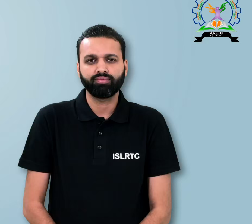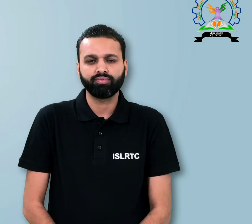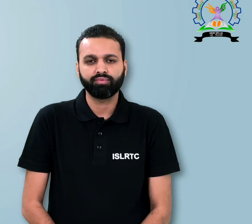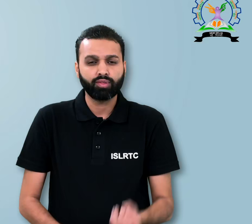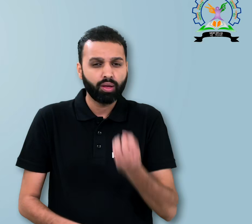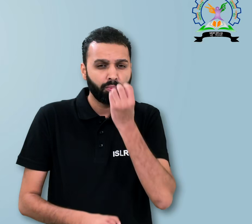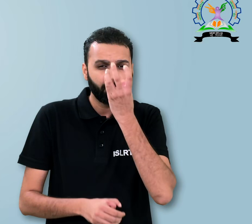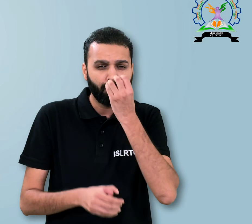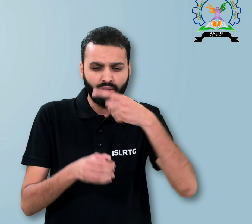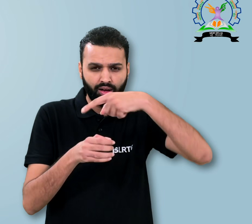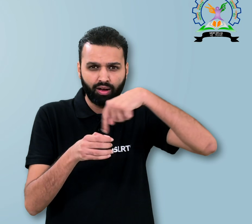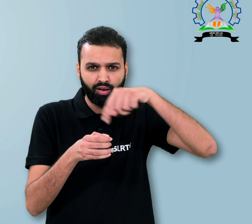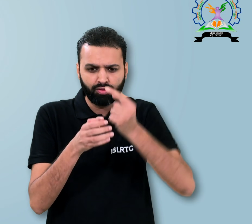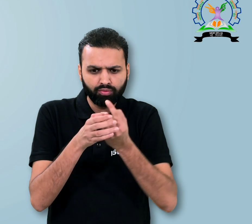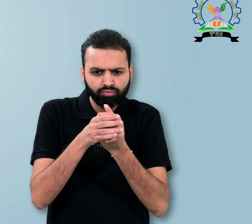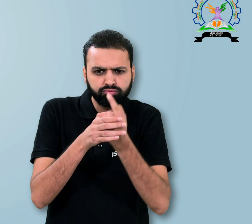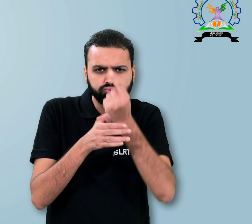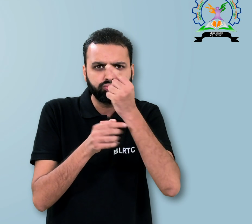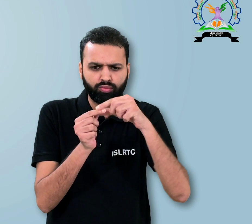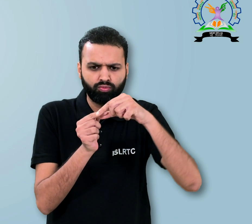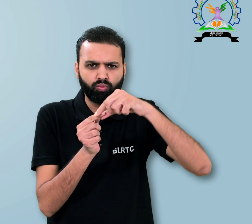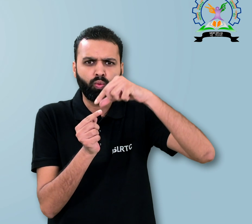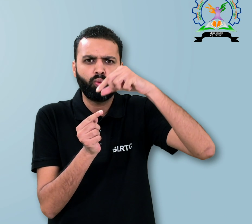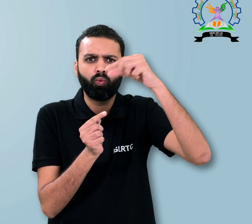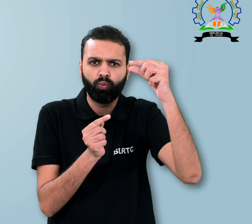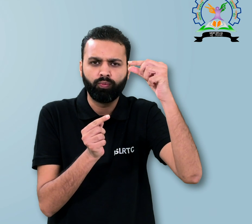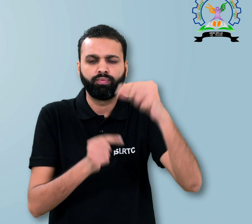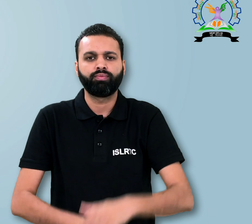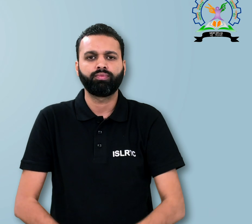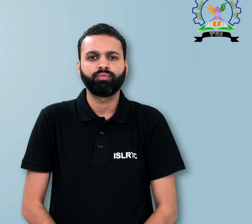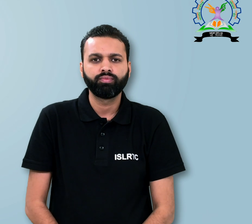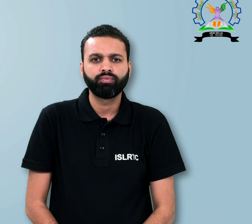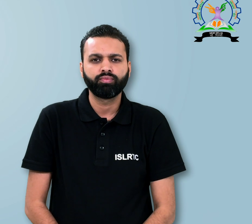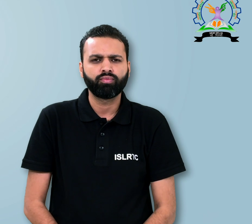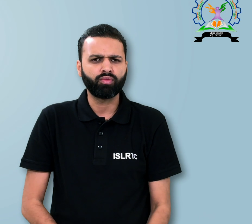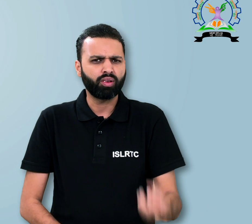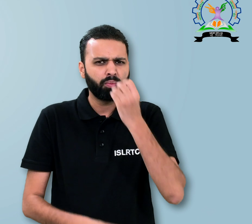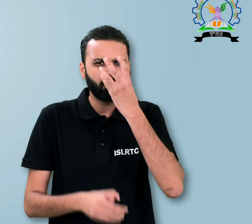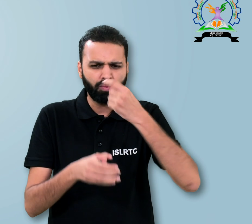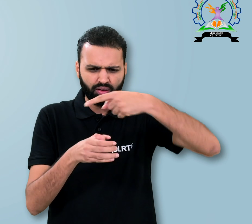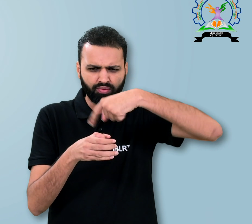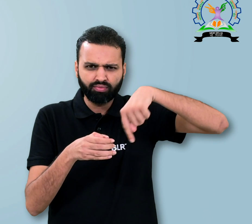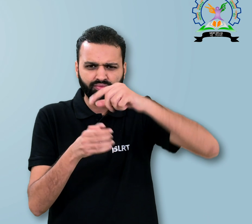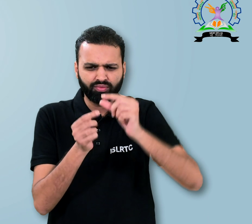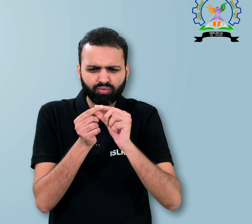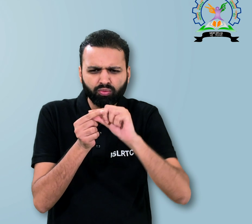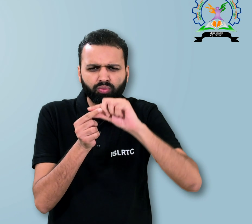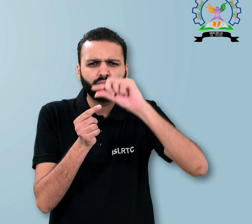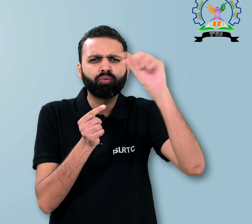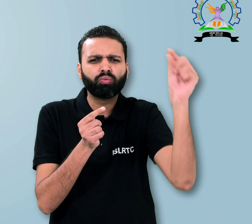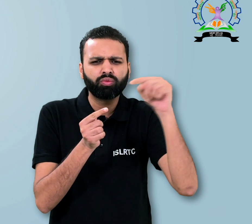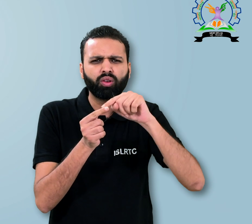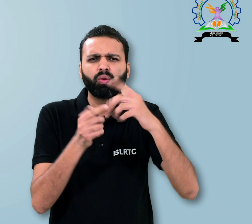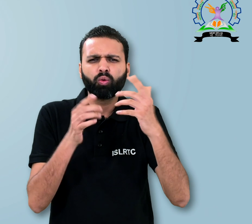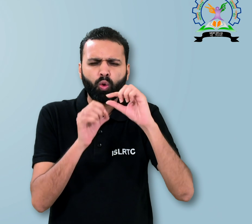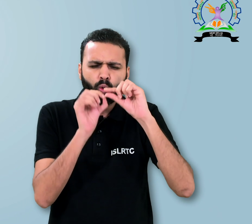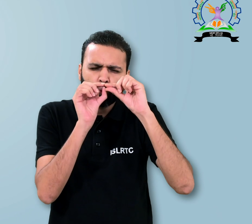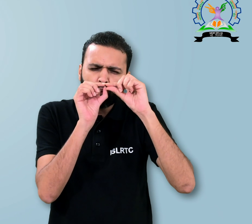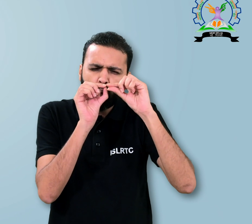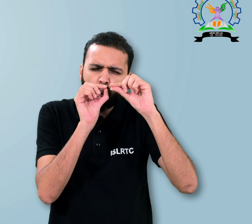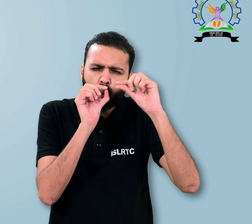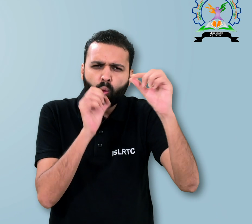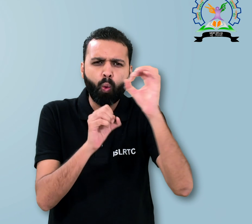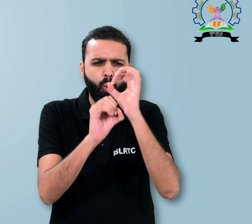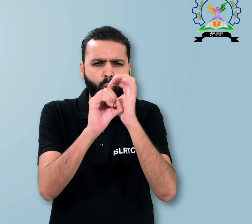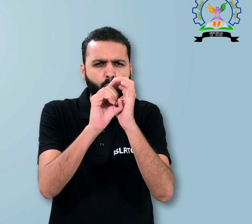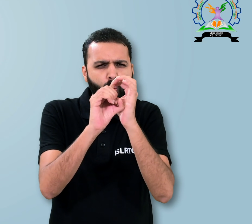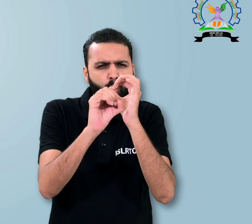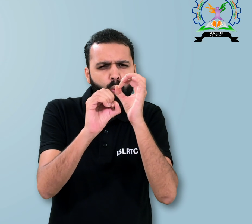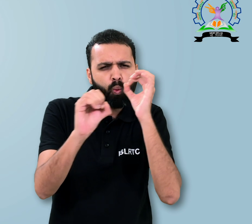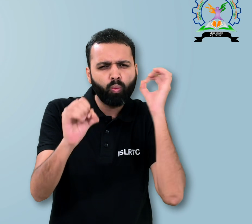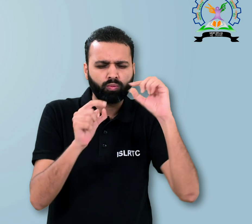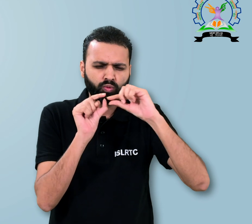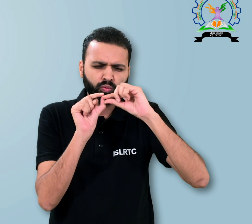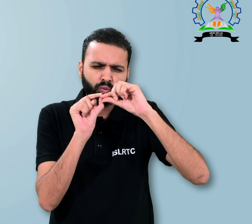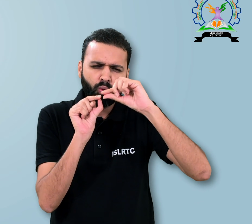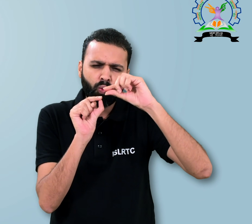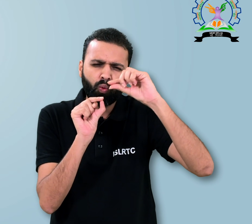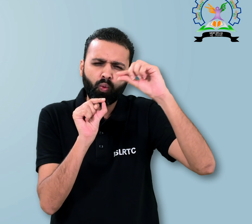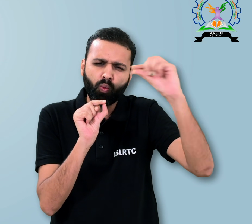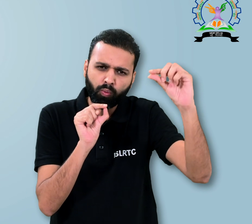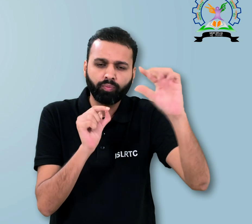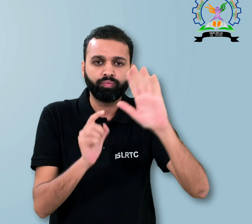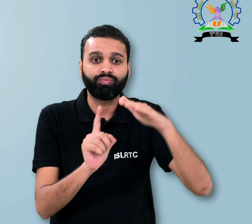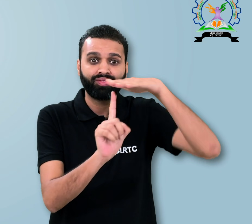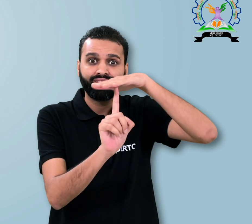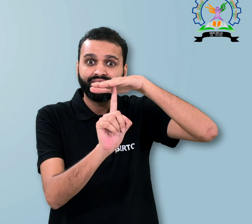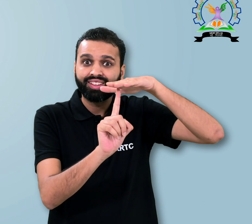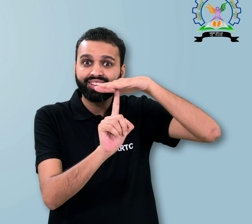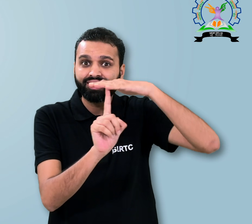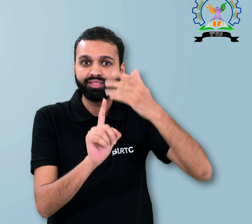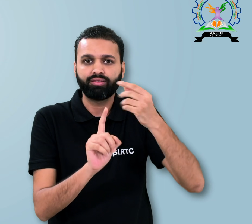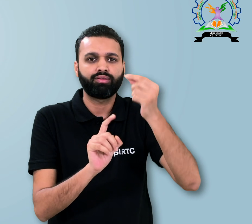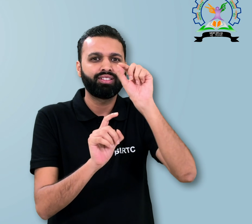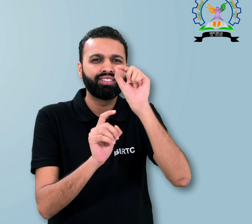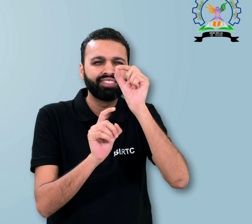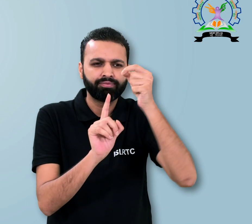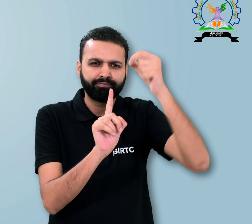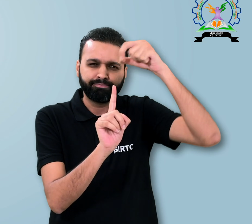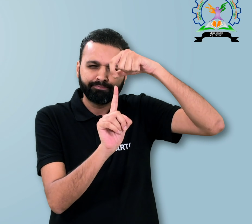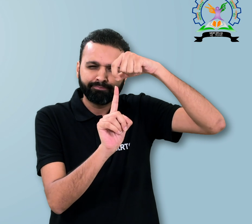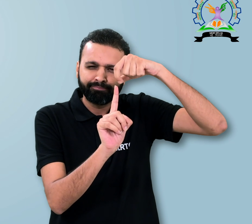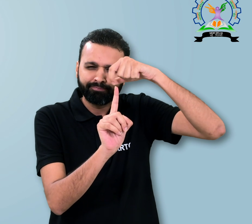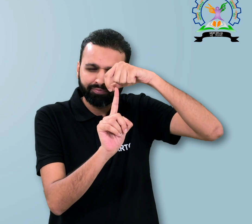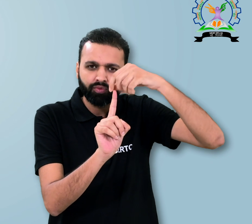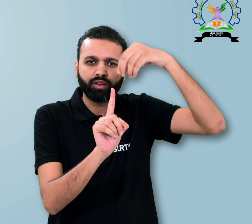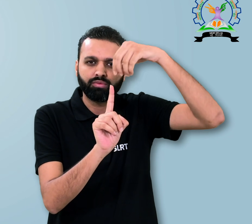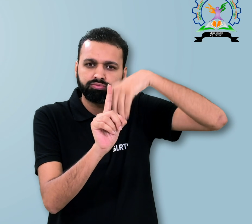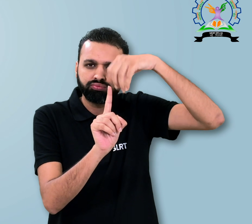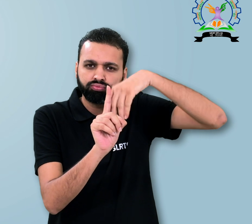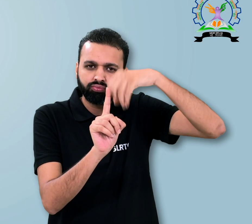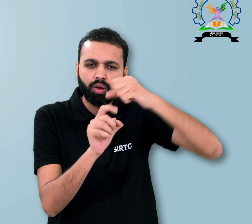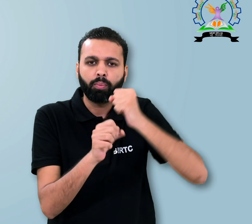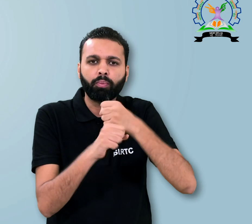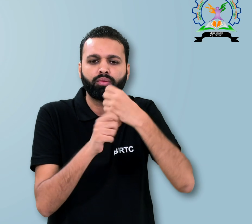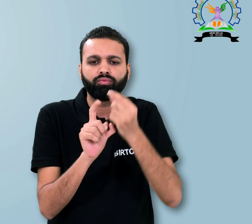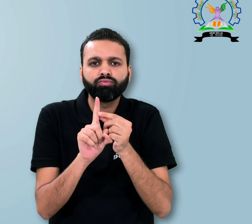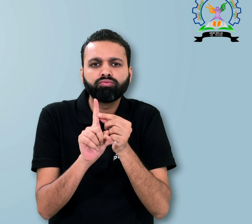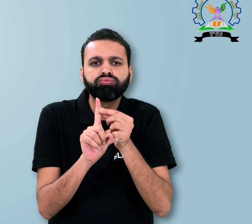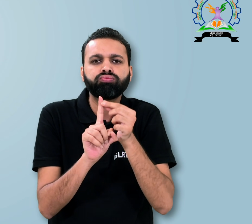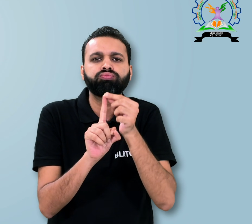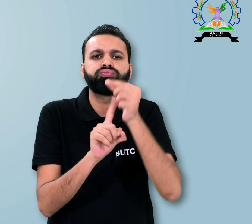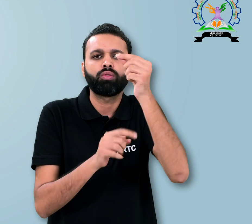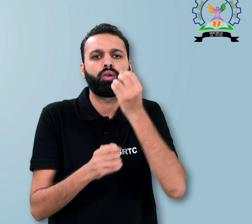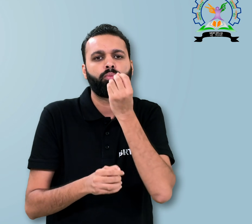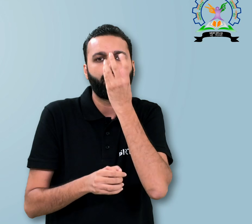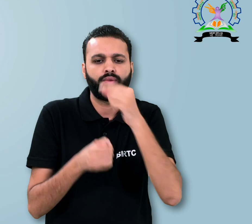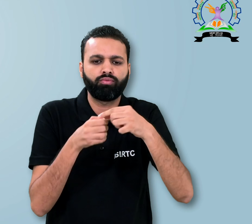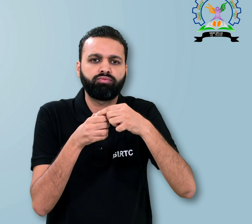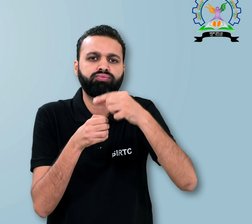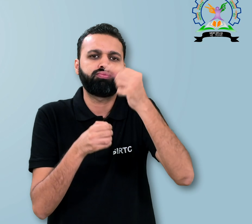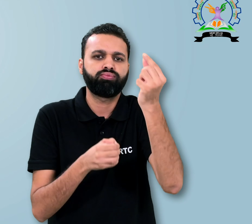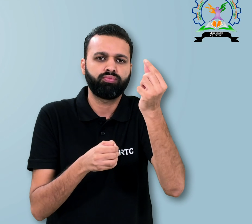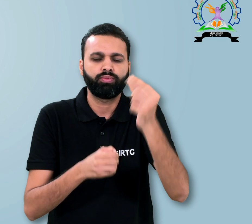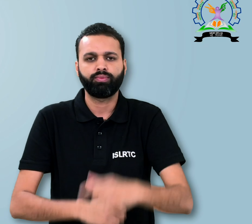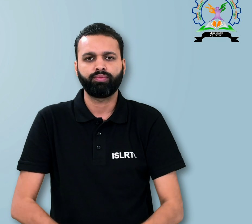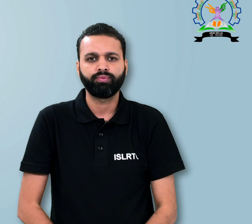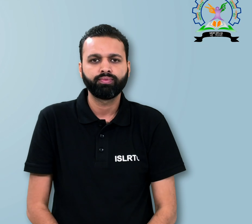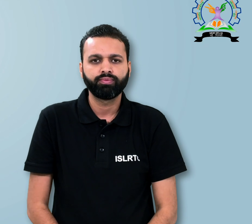Pollen Tube A pollen tube is a hollow tube-like structure formed from pollen deposited on the stigma.